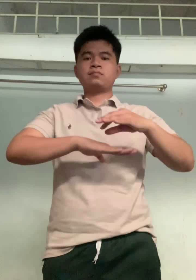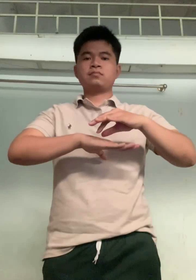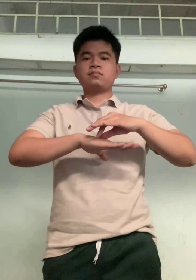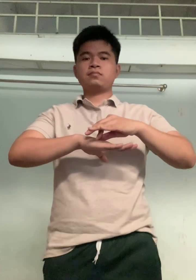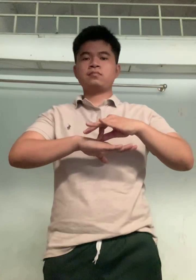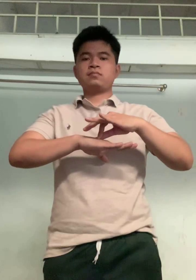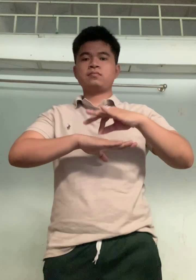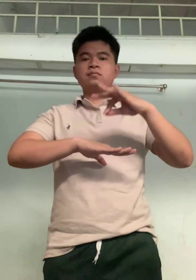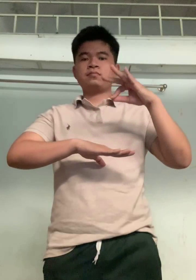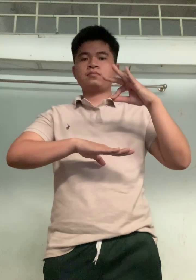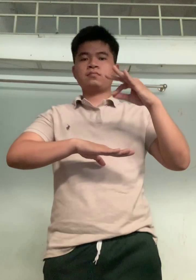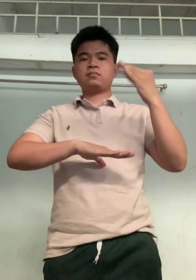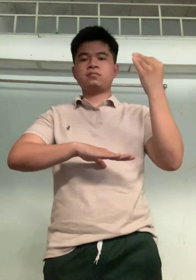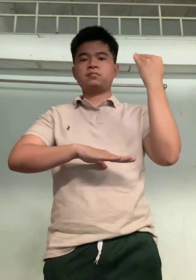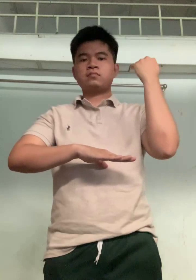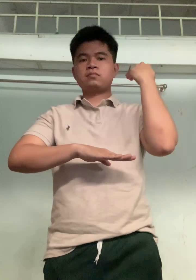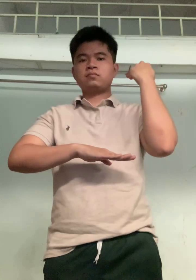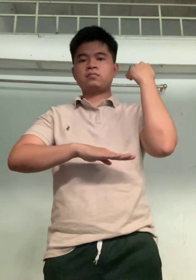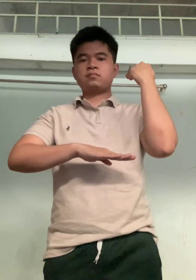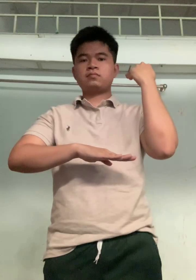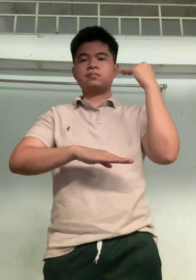tuan truoc